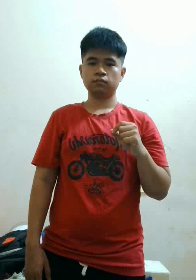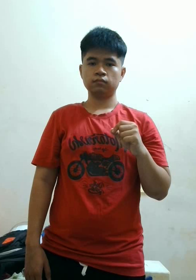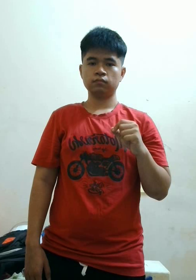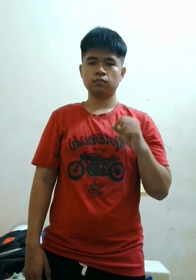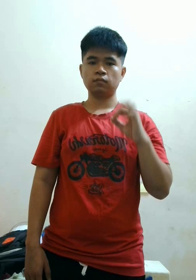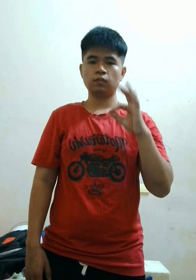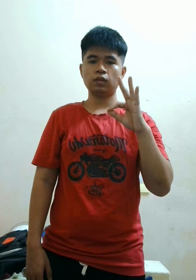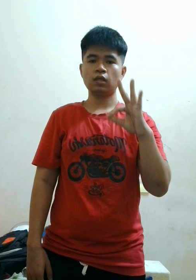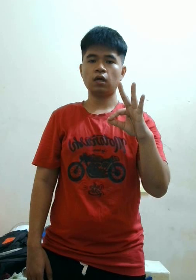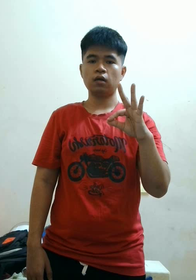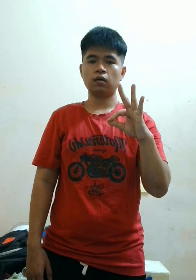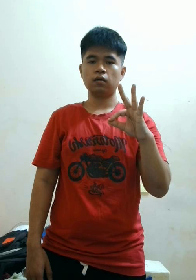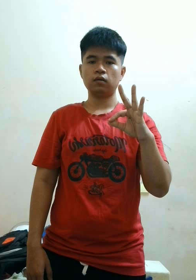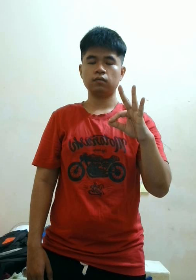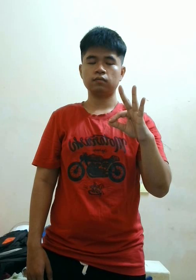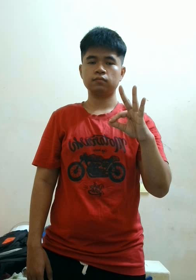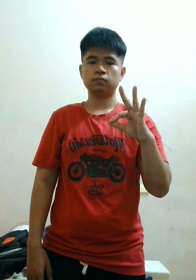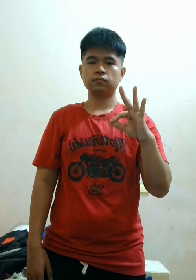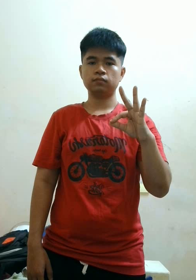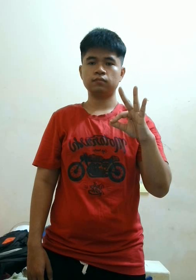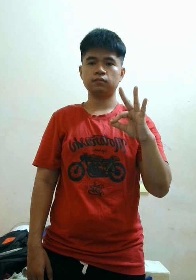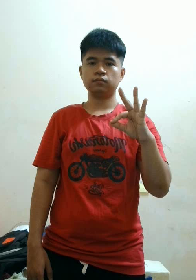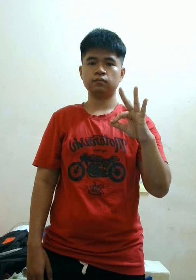t